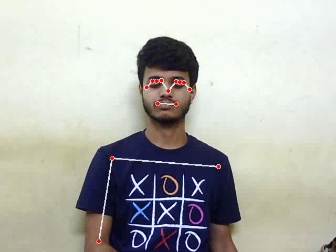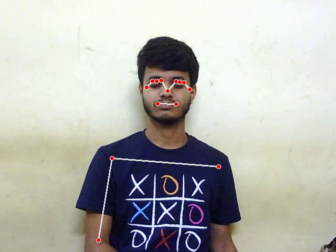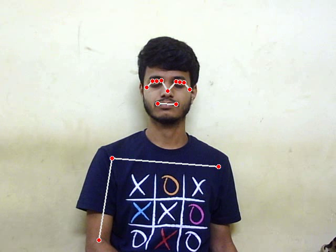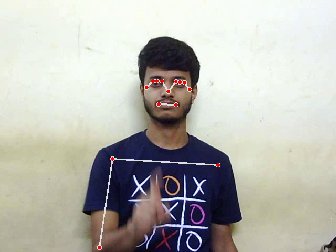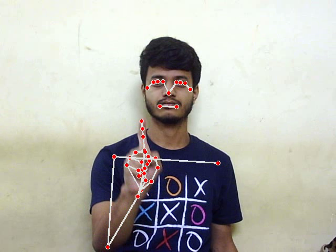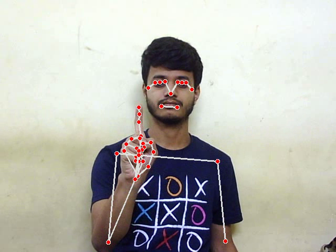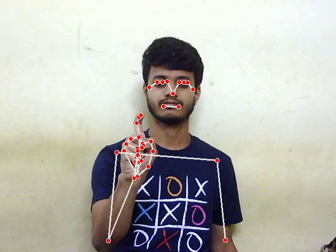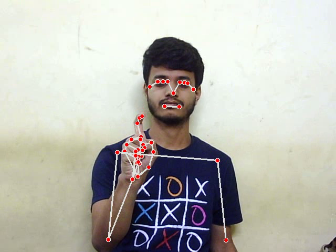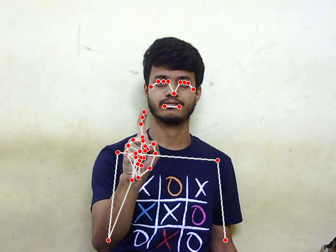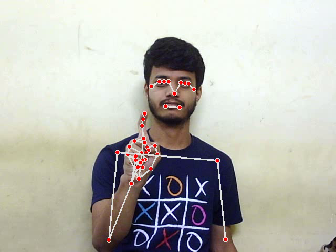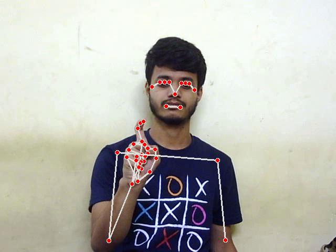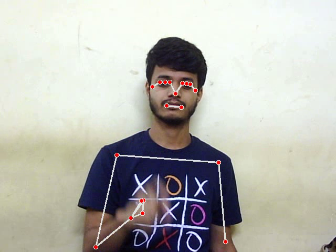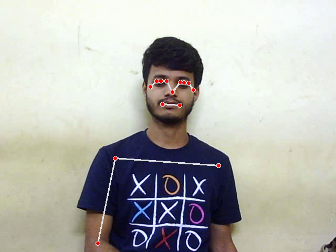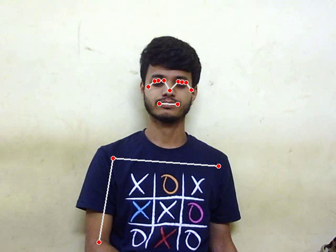question